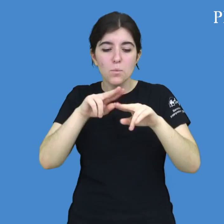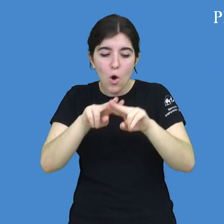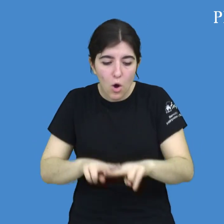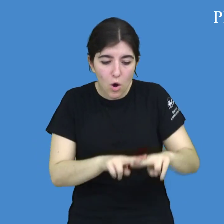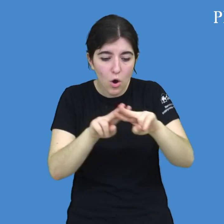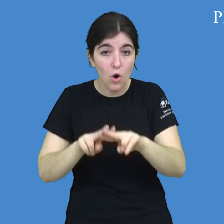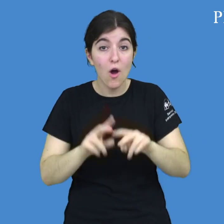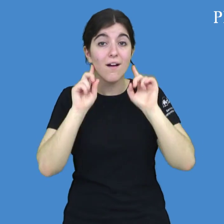revisar